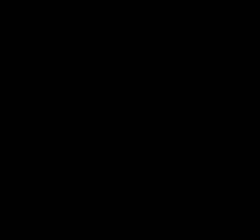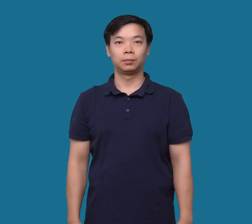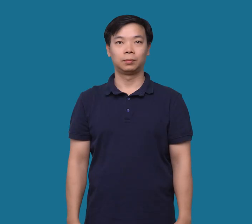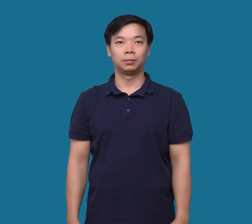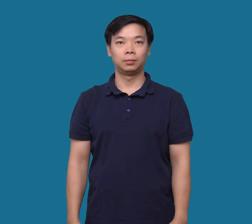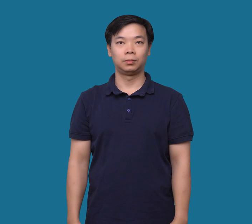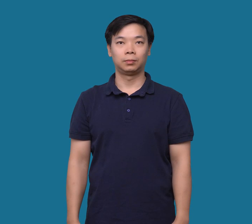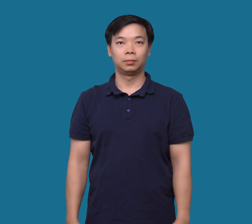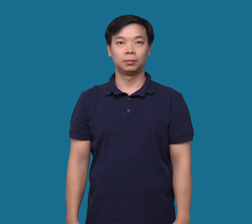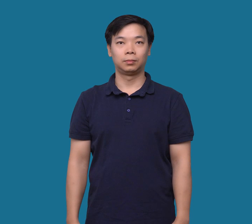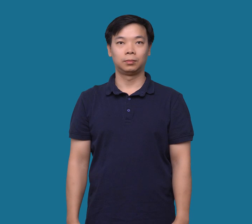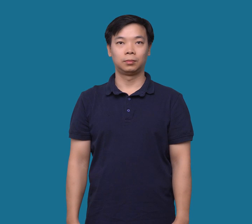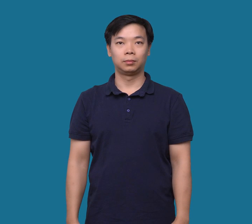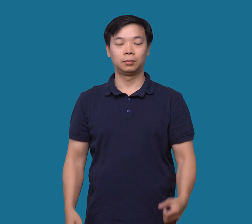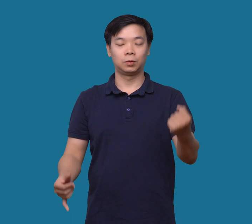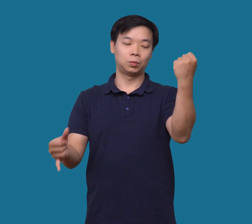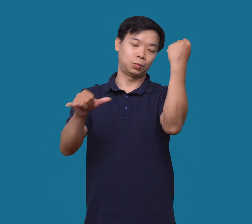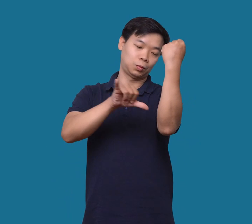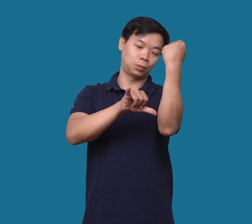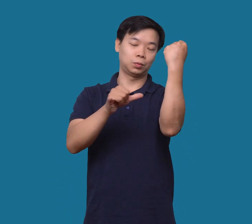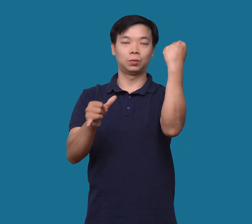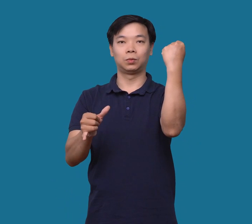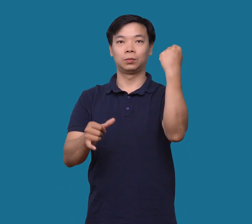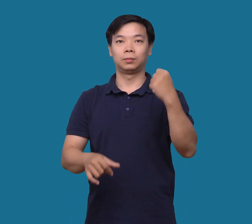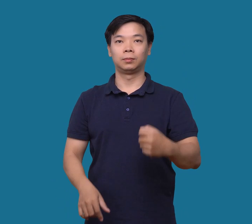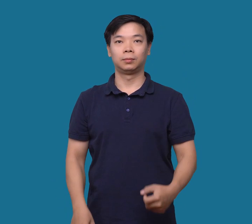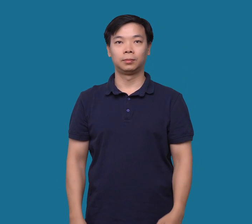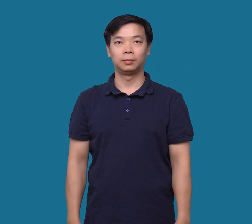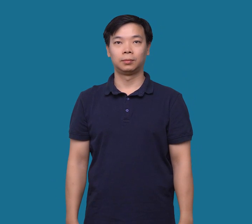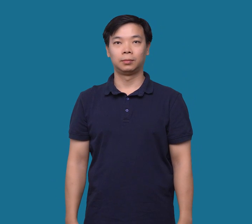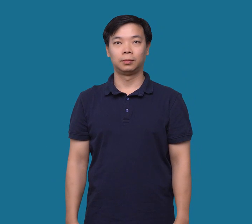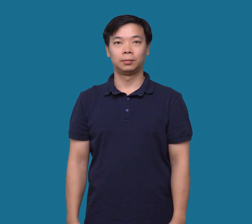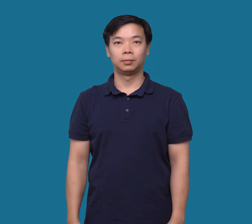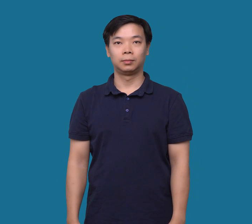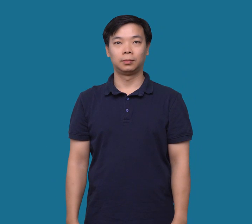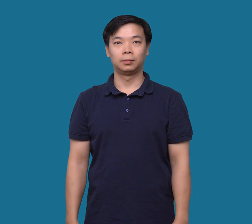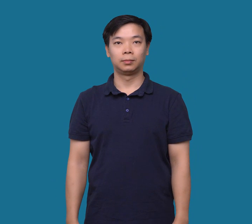tưới cây